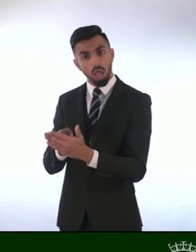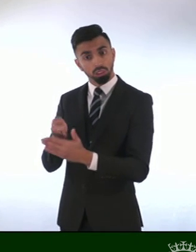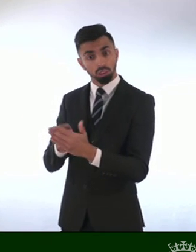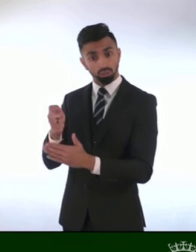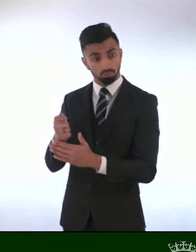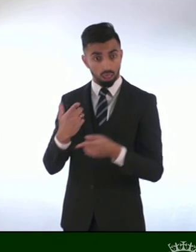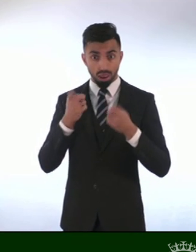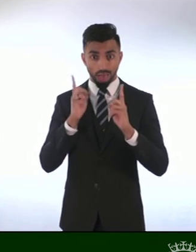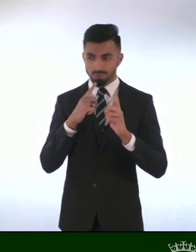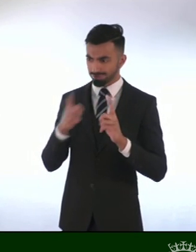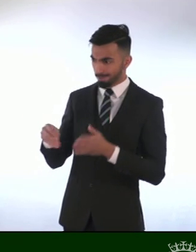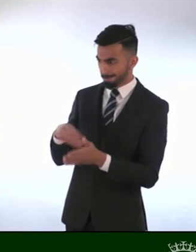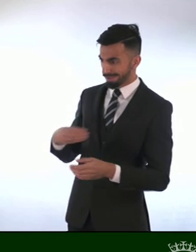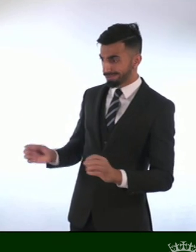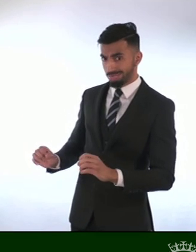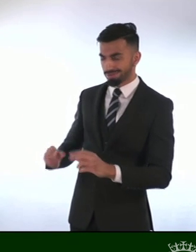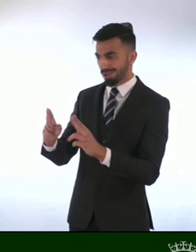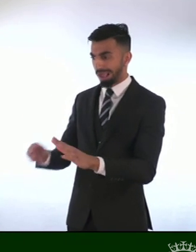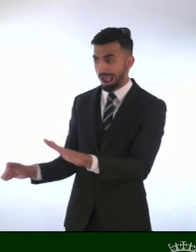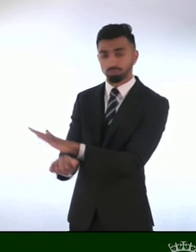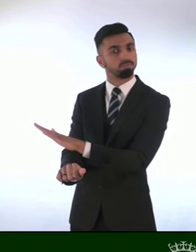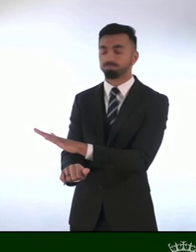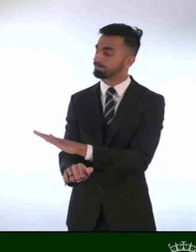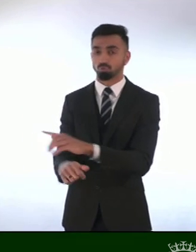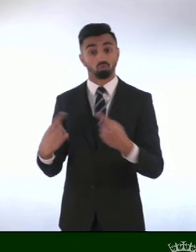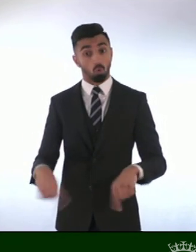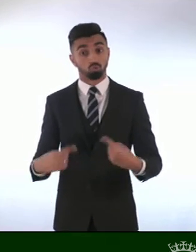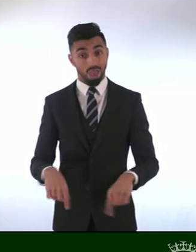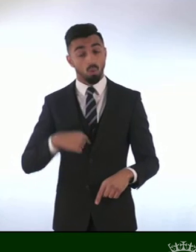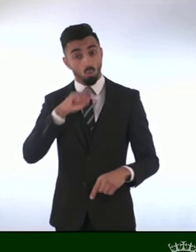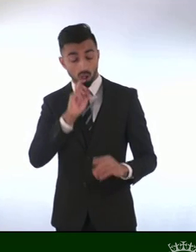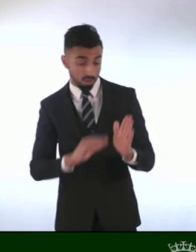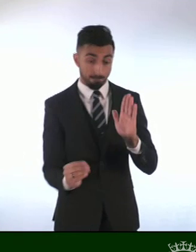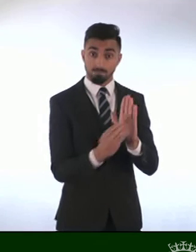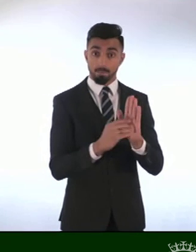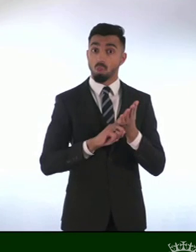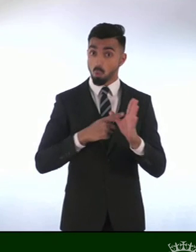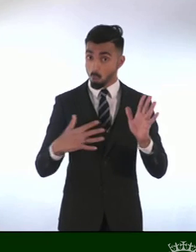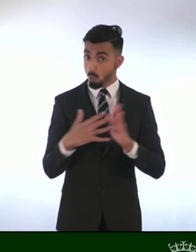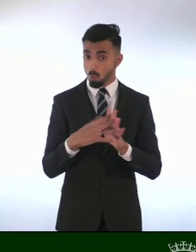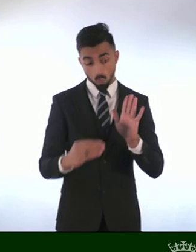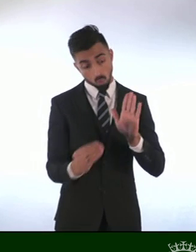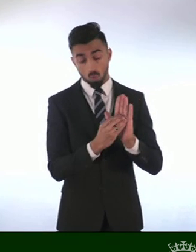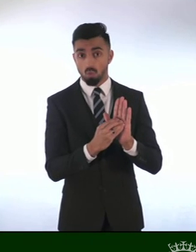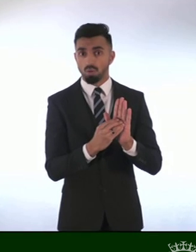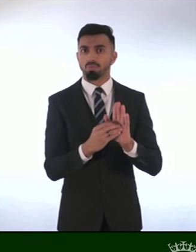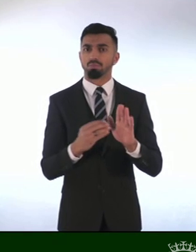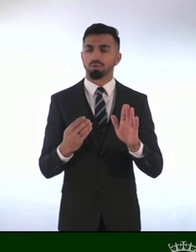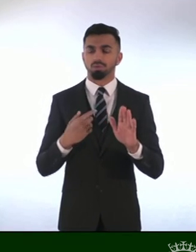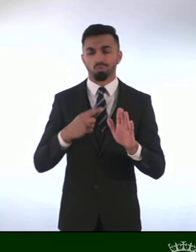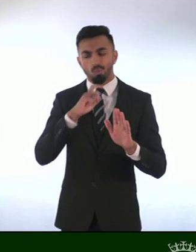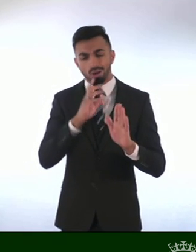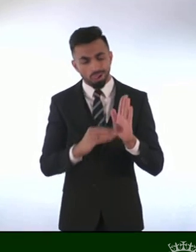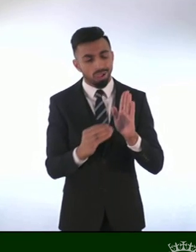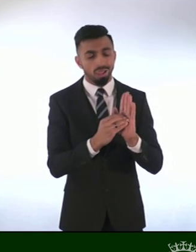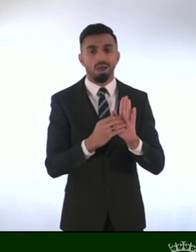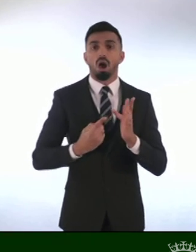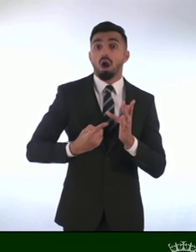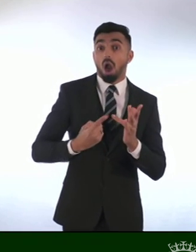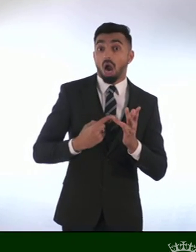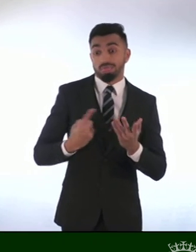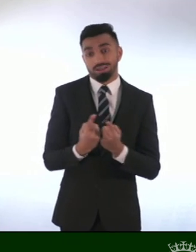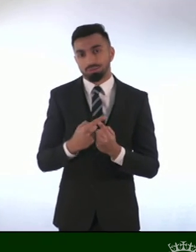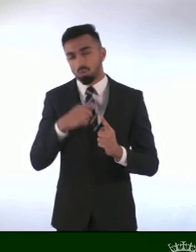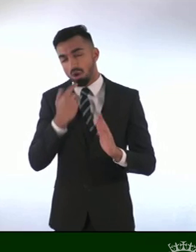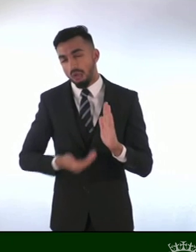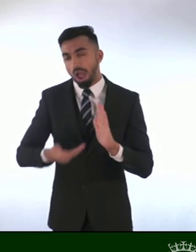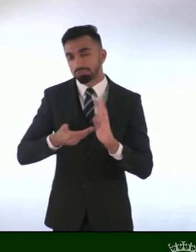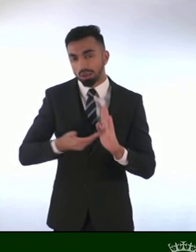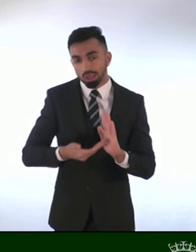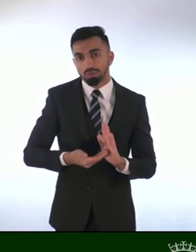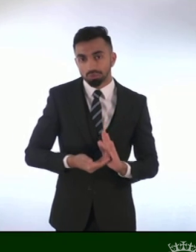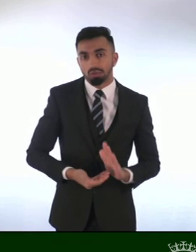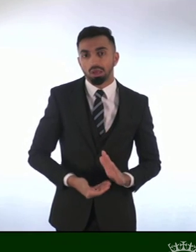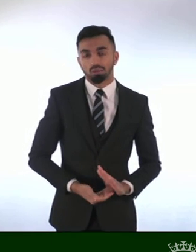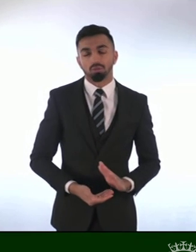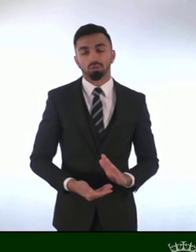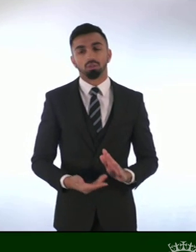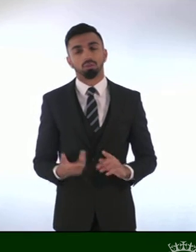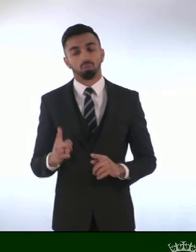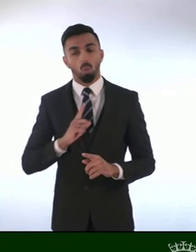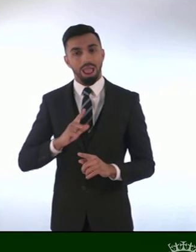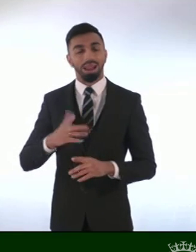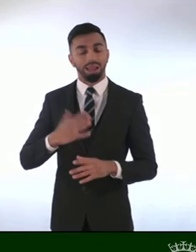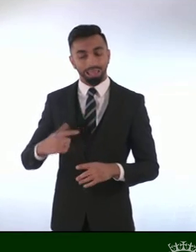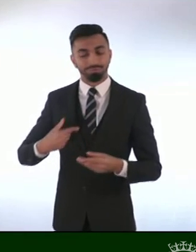That is one thing we will do, but it is also important that, as we legislate, we do not simply pass on the problem, so we will also be taking steps to protect other actors in the economy.